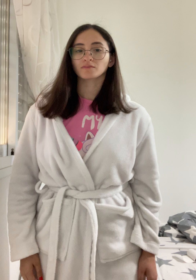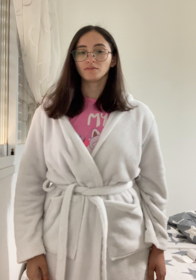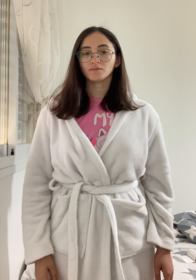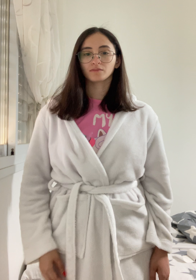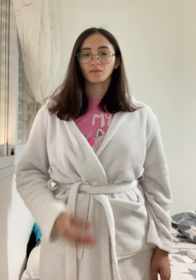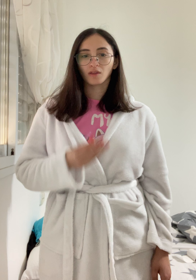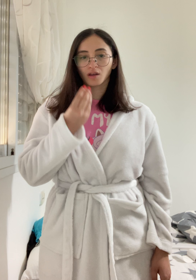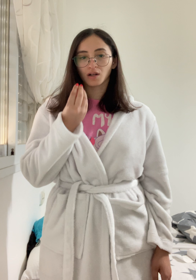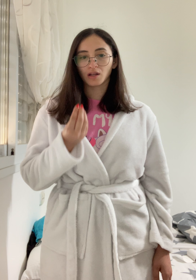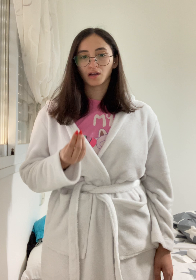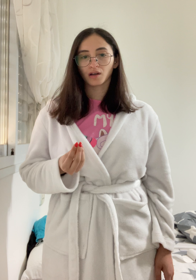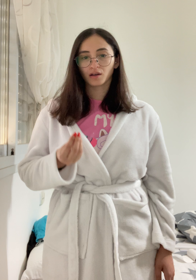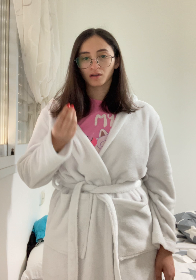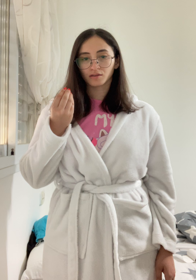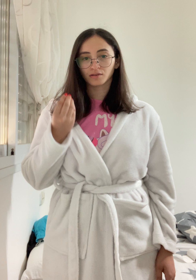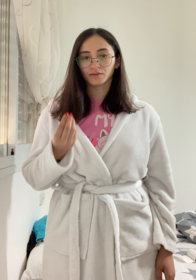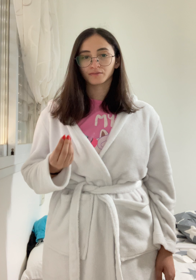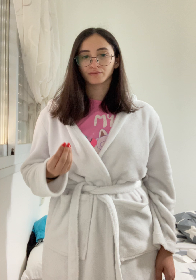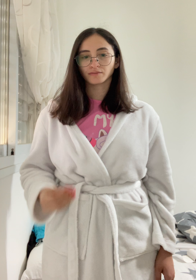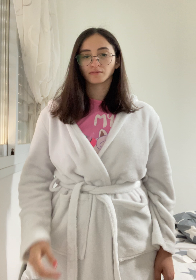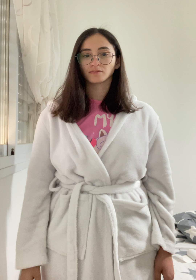לאט